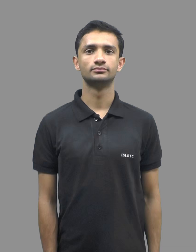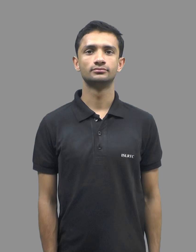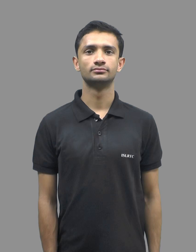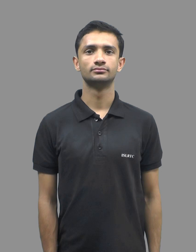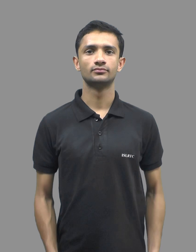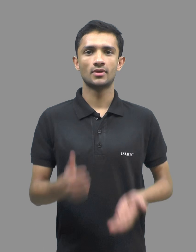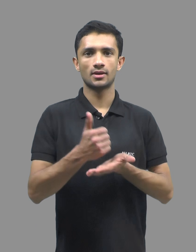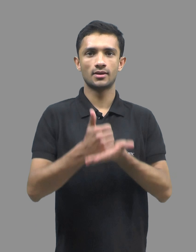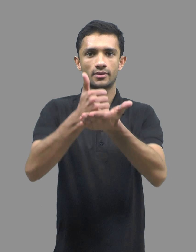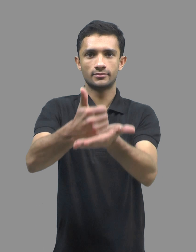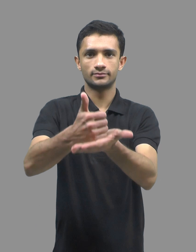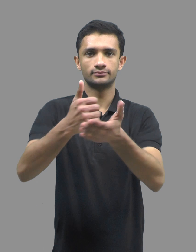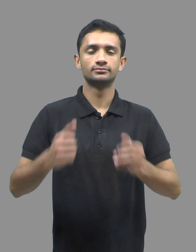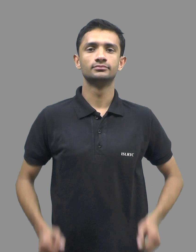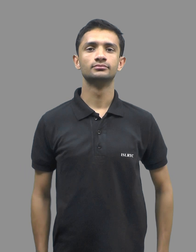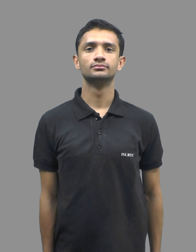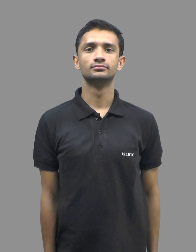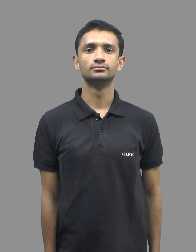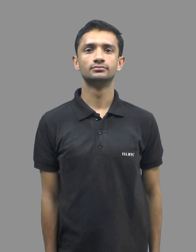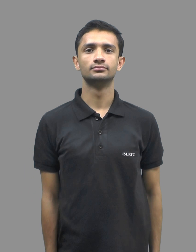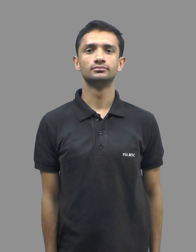Help